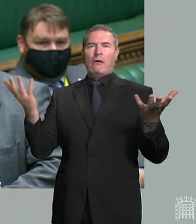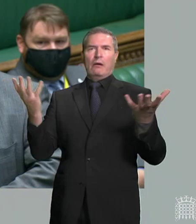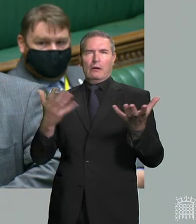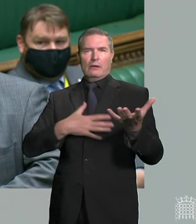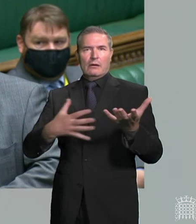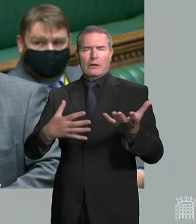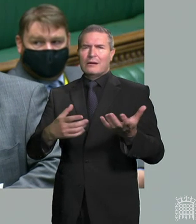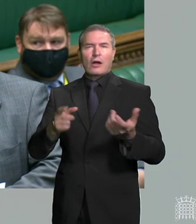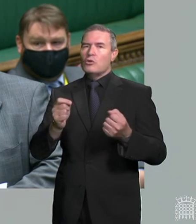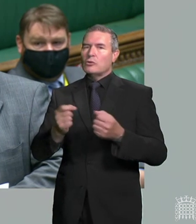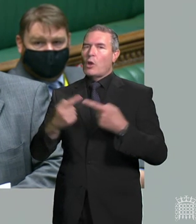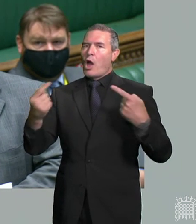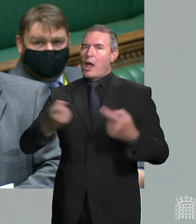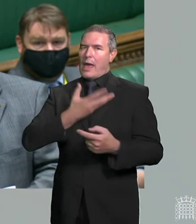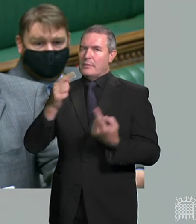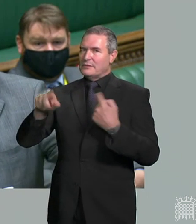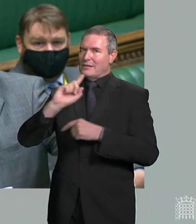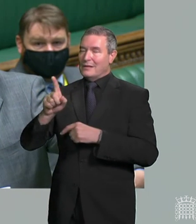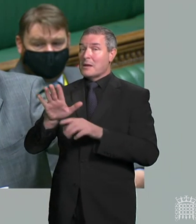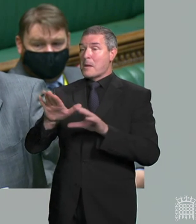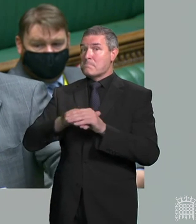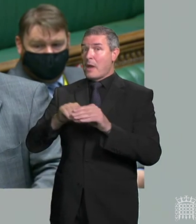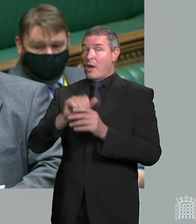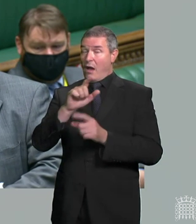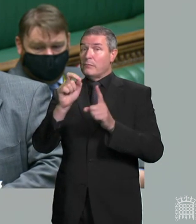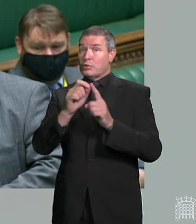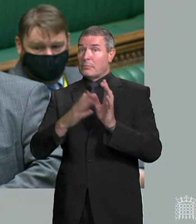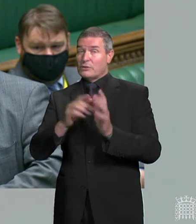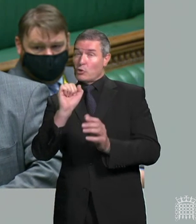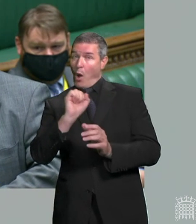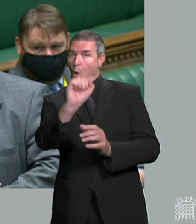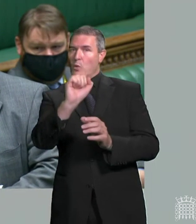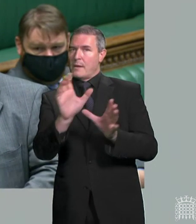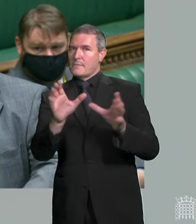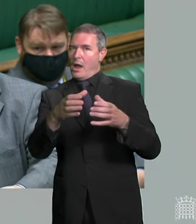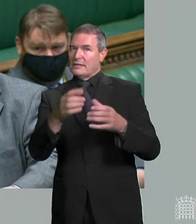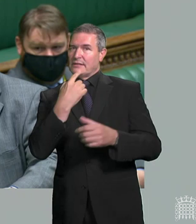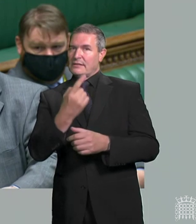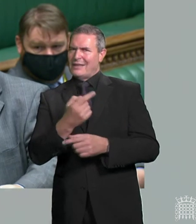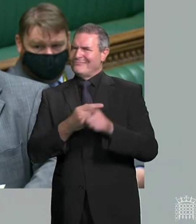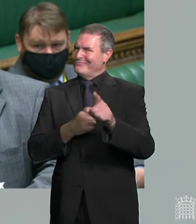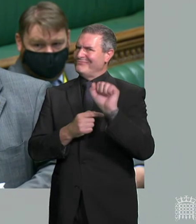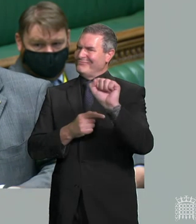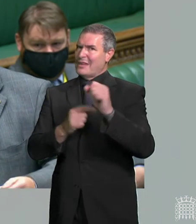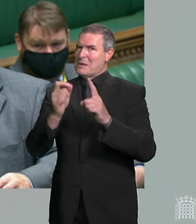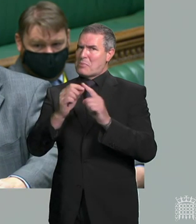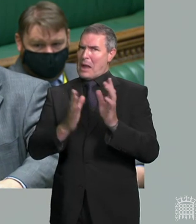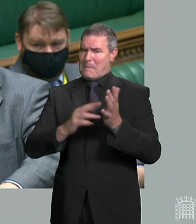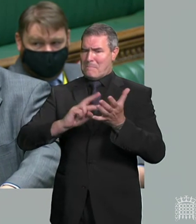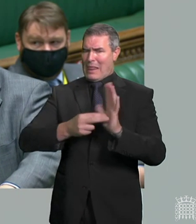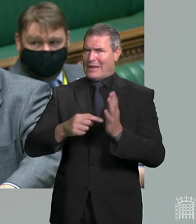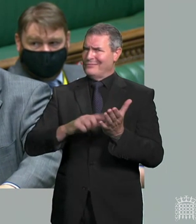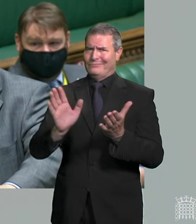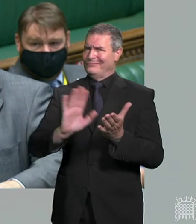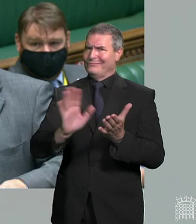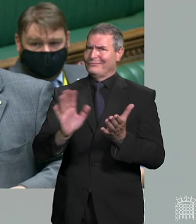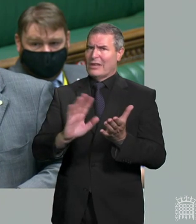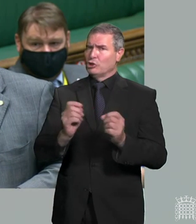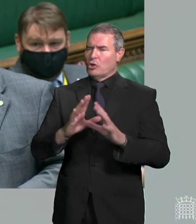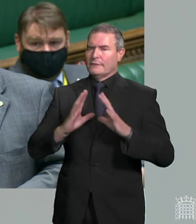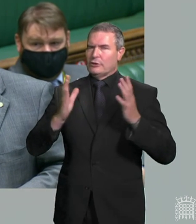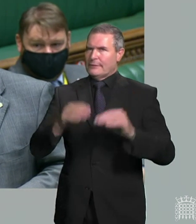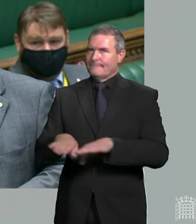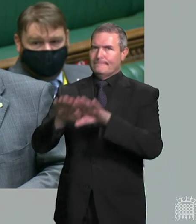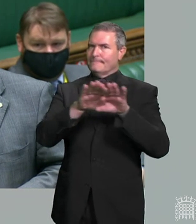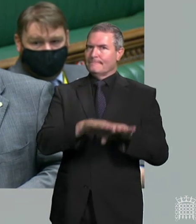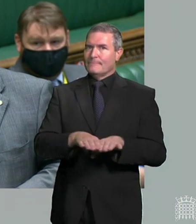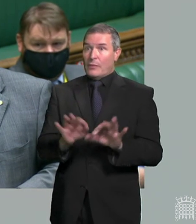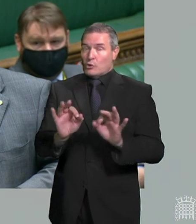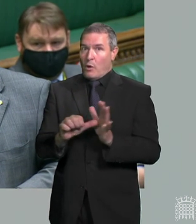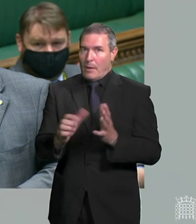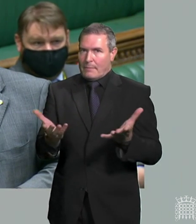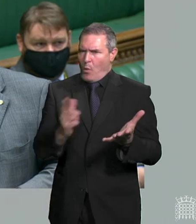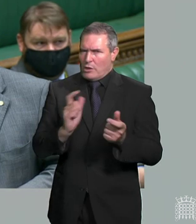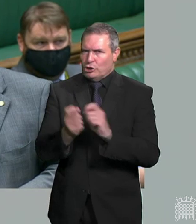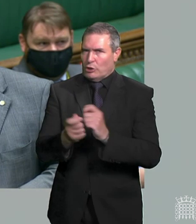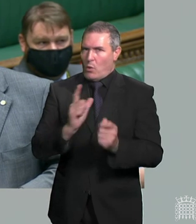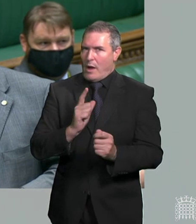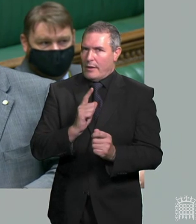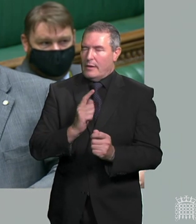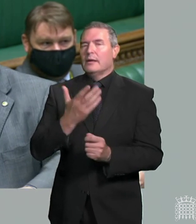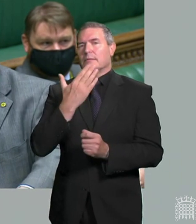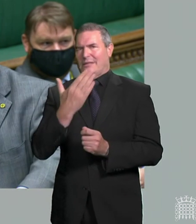It is not just the Opposition saying that. Members of the Prime Minister’s own party have called his plans “an illogical and illiberal solution to a non-existent problem”.